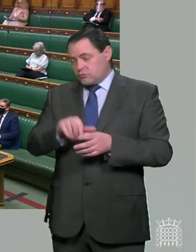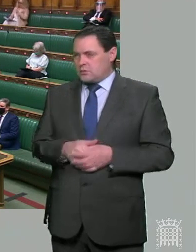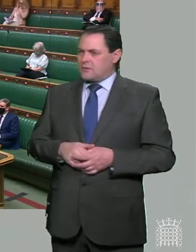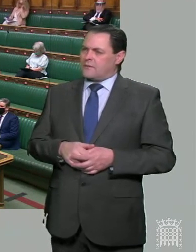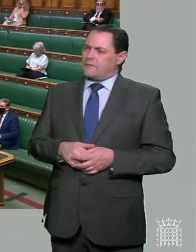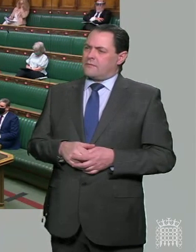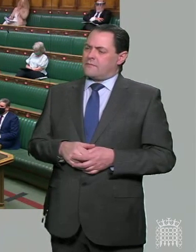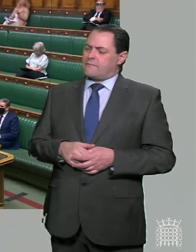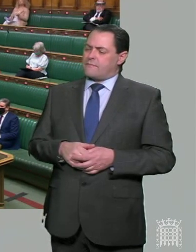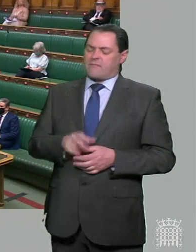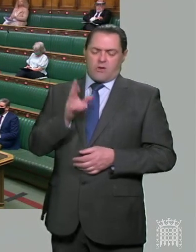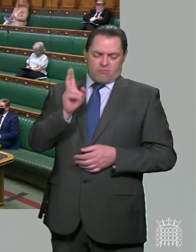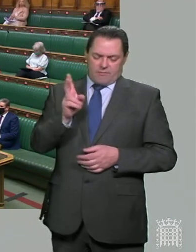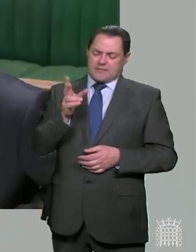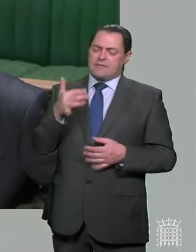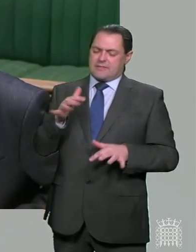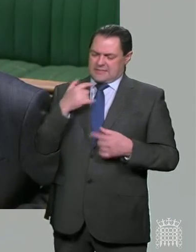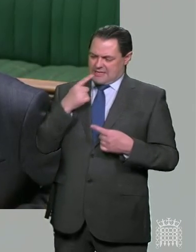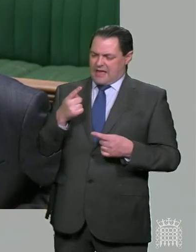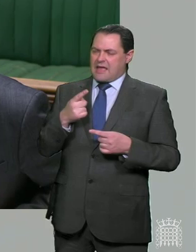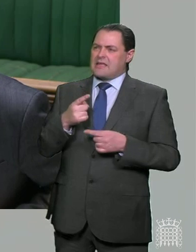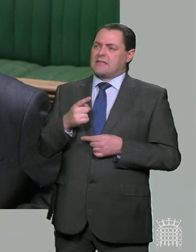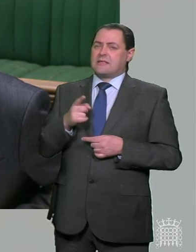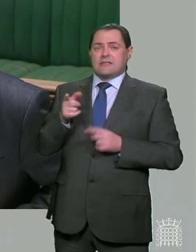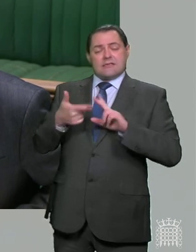I repeat what I have said about that practice.